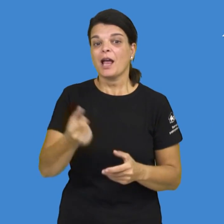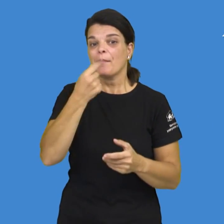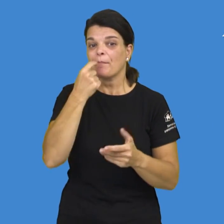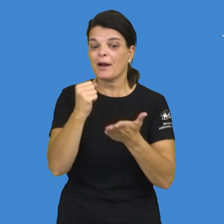droga